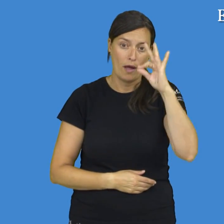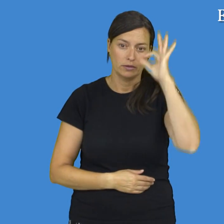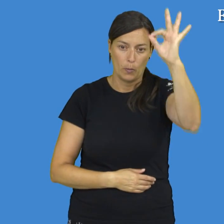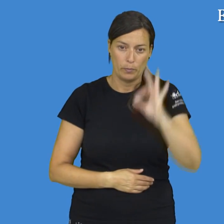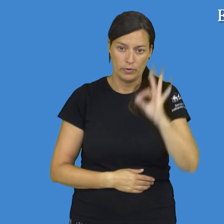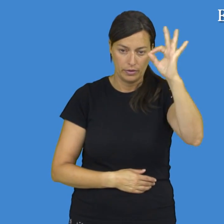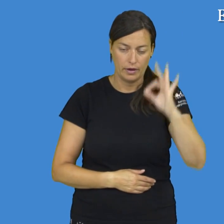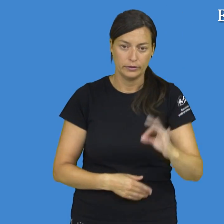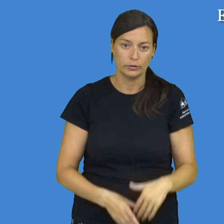porcentaje